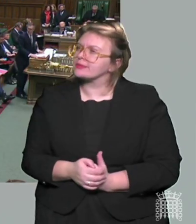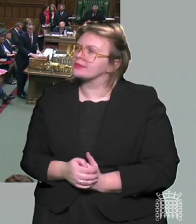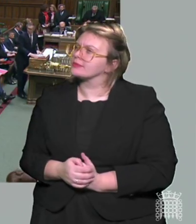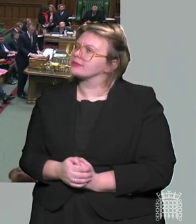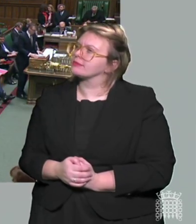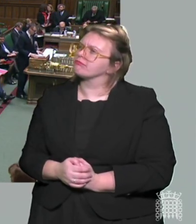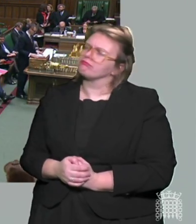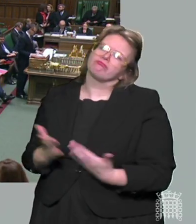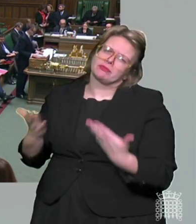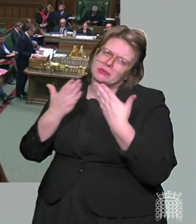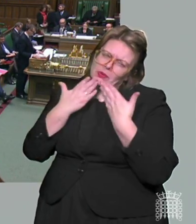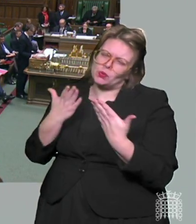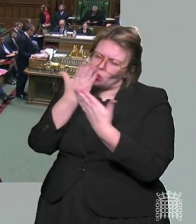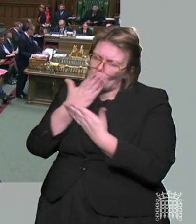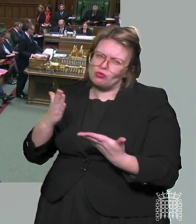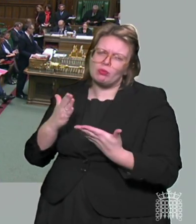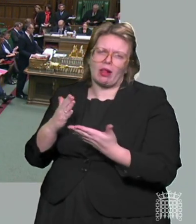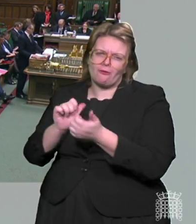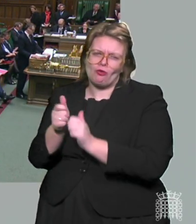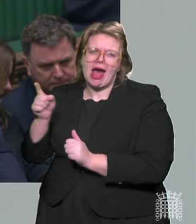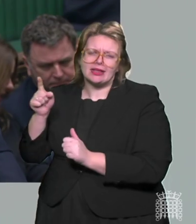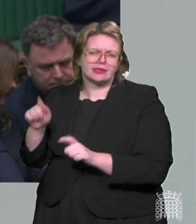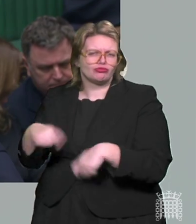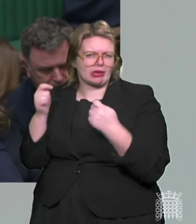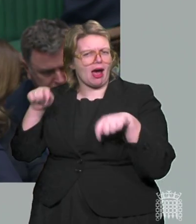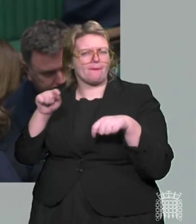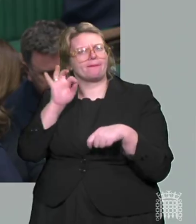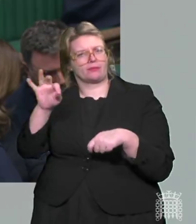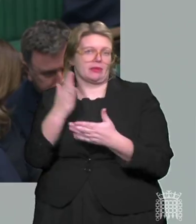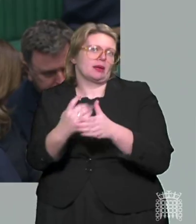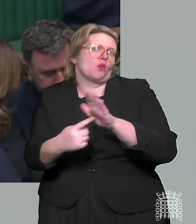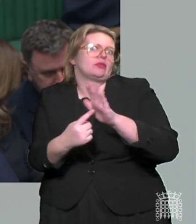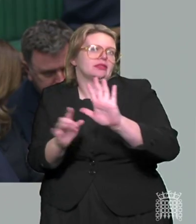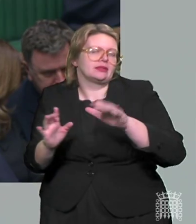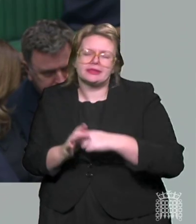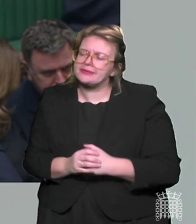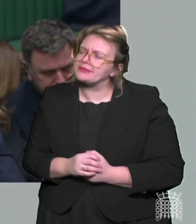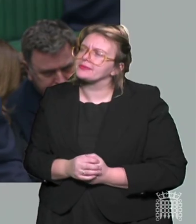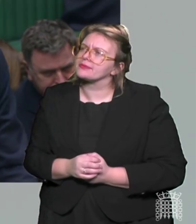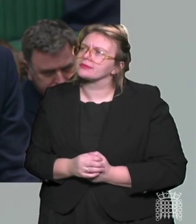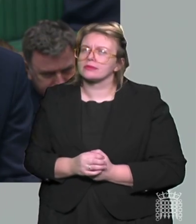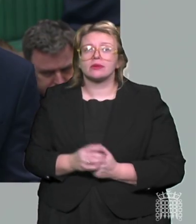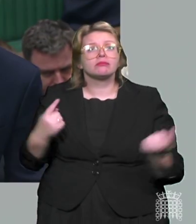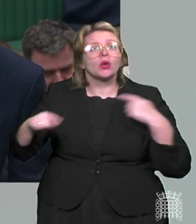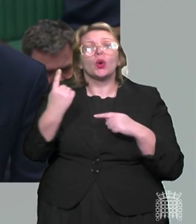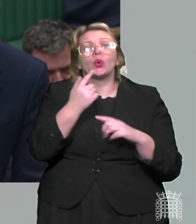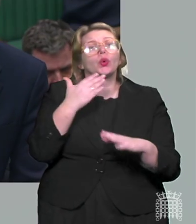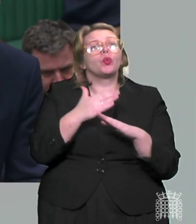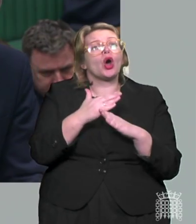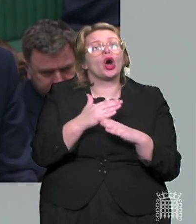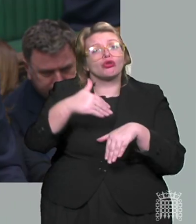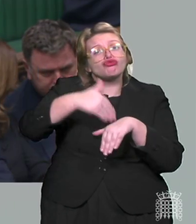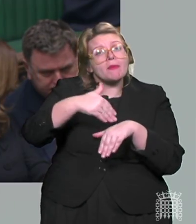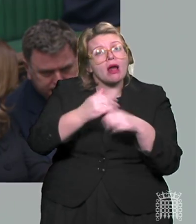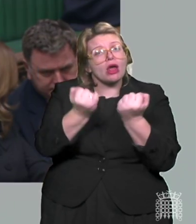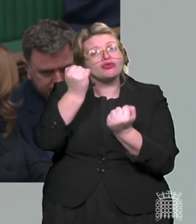To go back to the previous question, I note that it is suggested that the advice sought should be timely, but, as all lawyers present in the Chamber know, that is not always the way with clients, and we do our best to accommodate them.